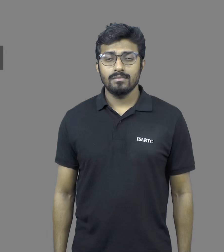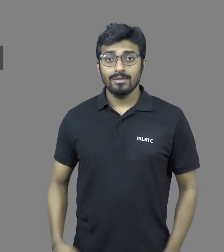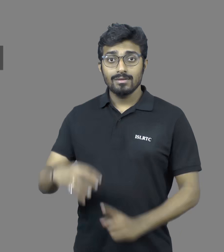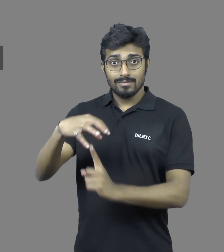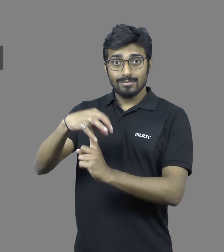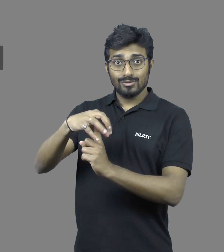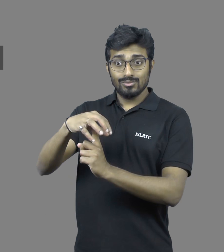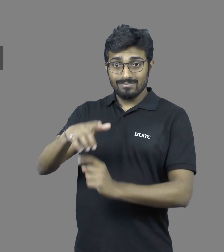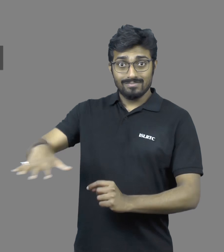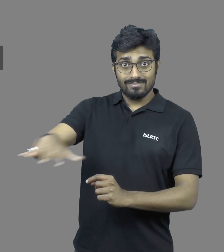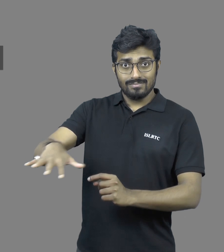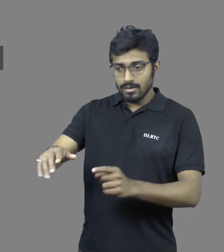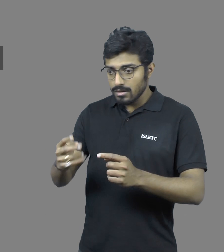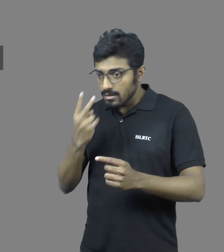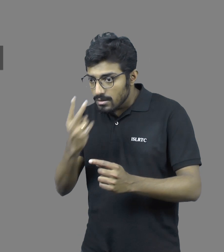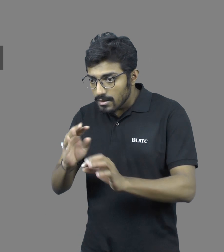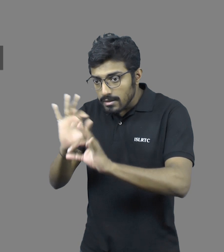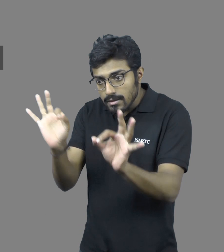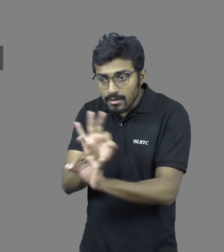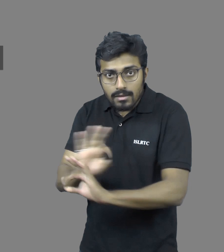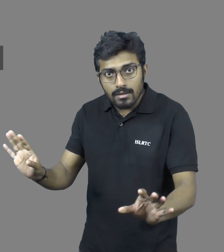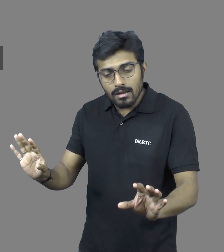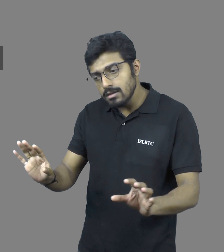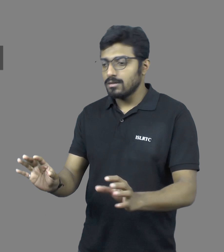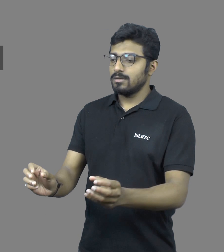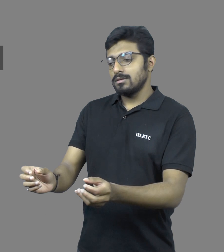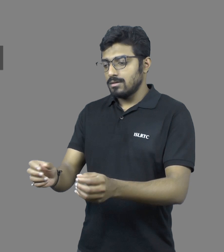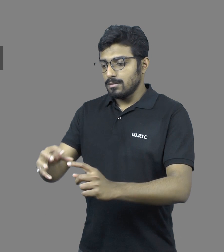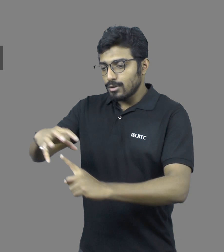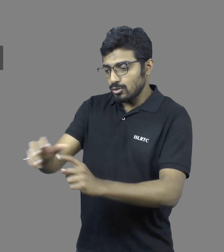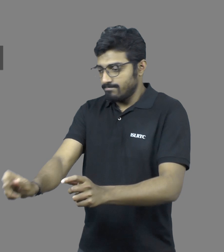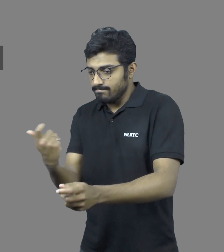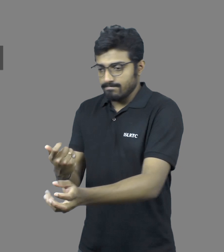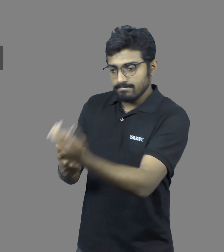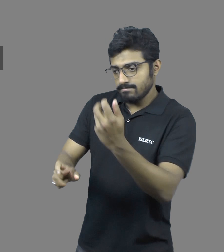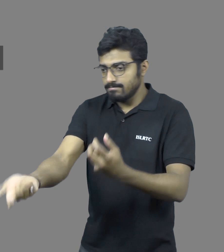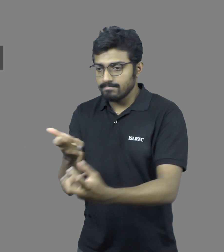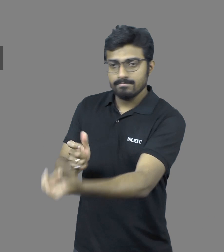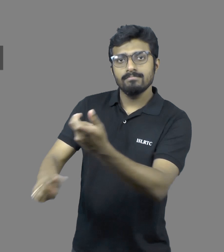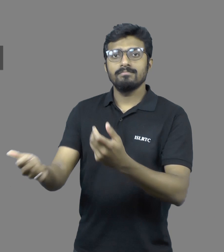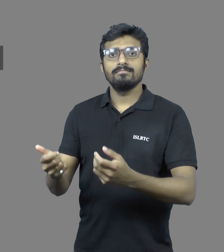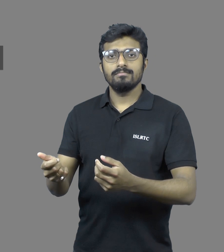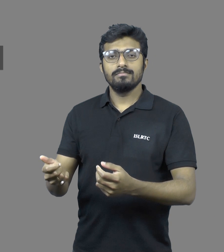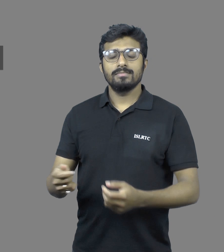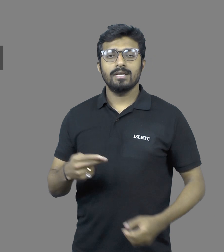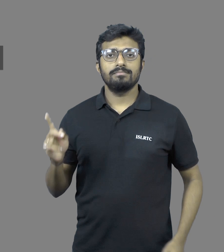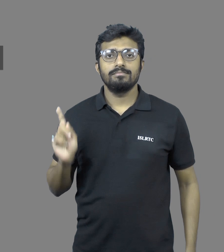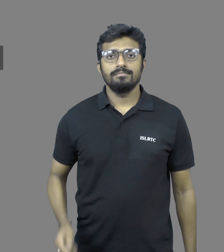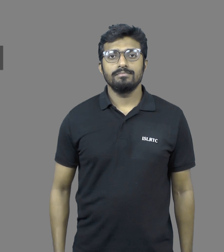Mushroom Harvesting